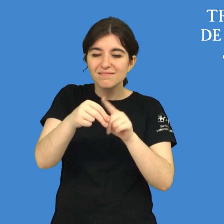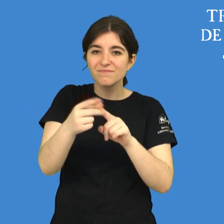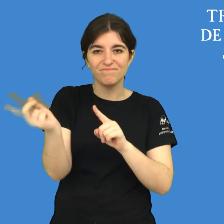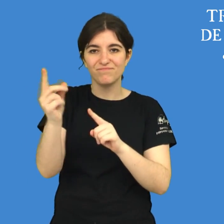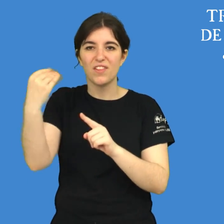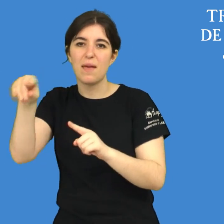no